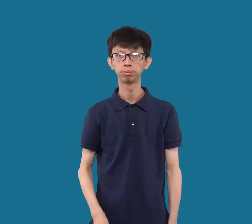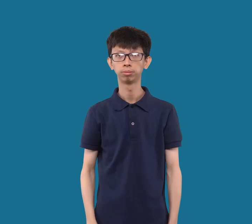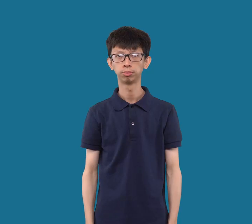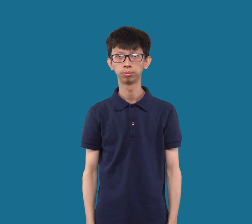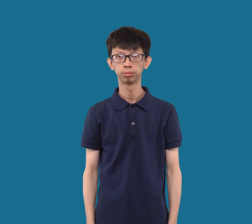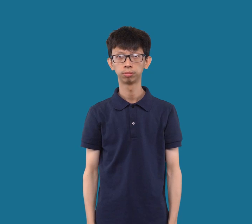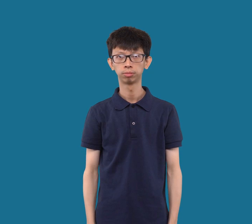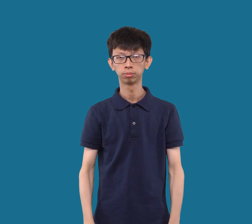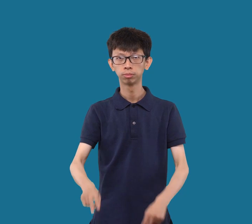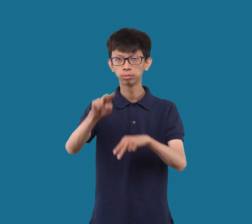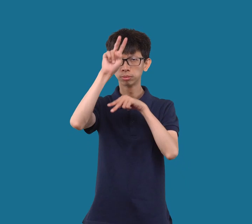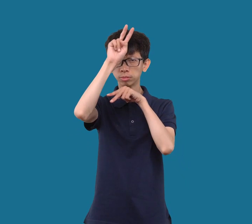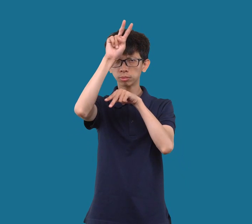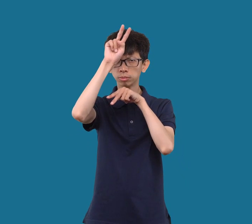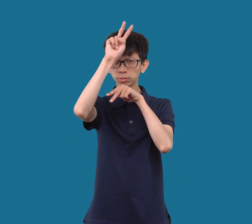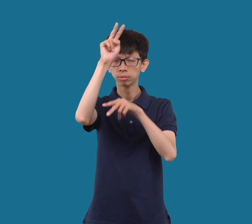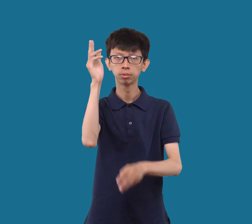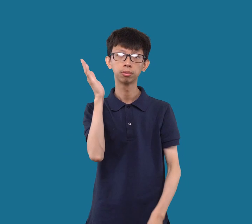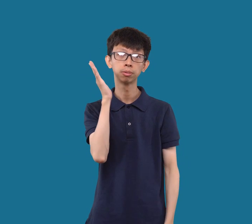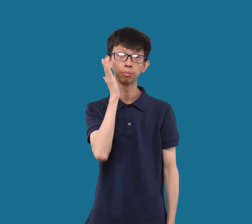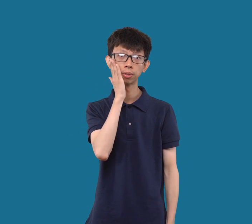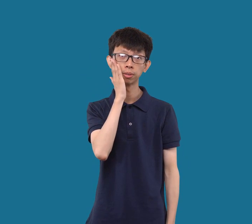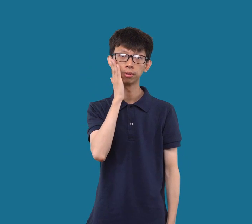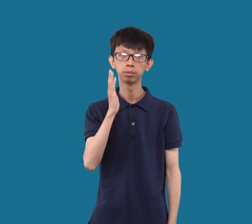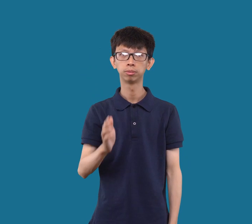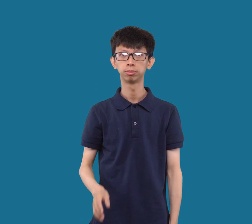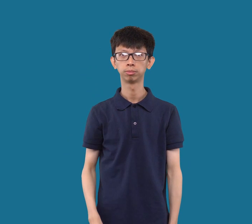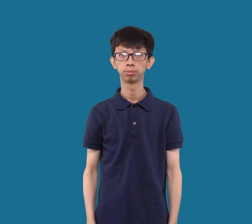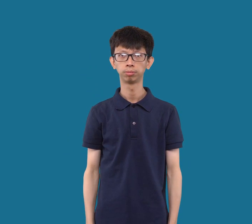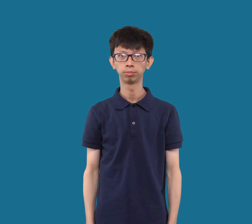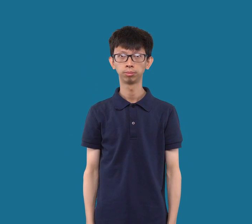dê mẹ